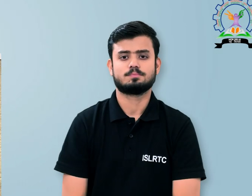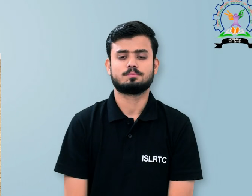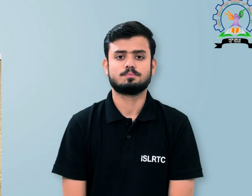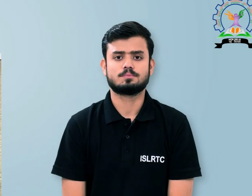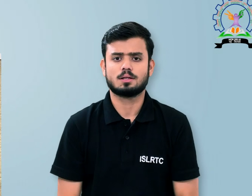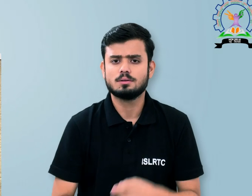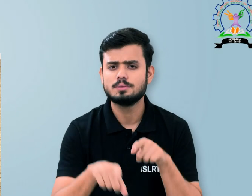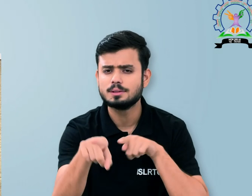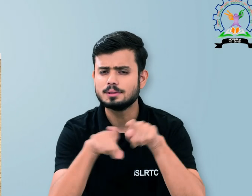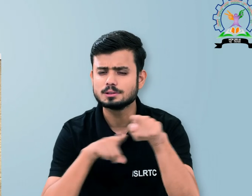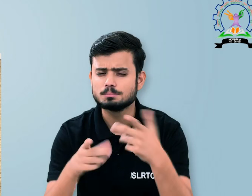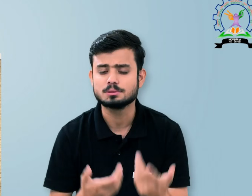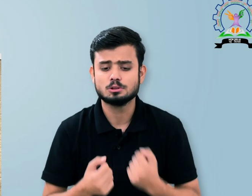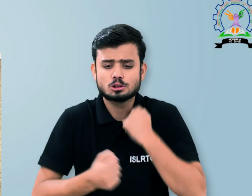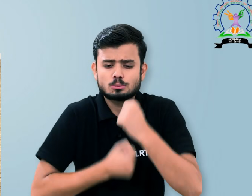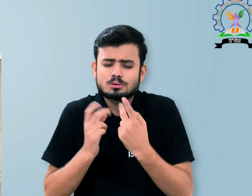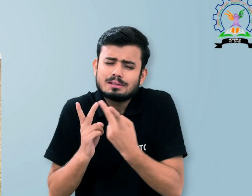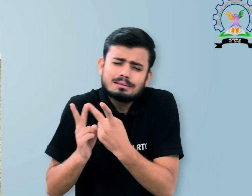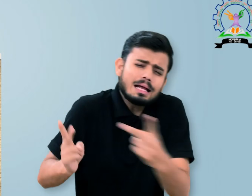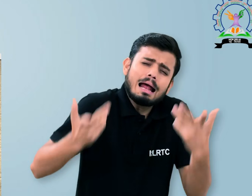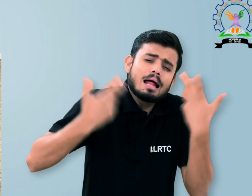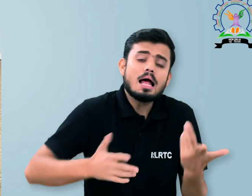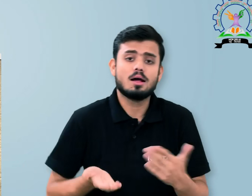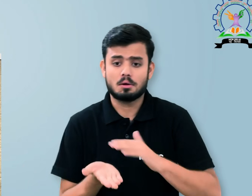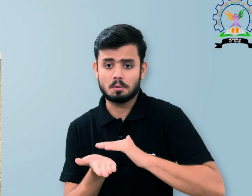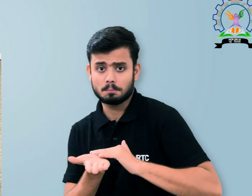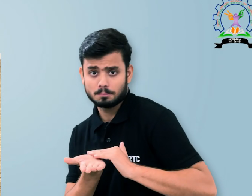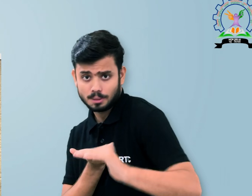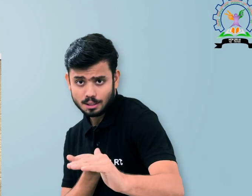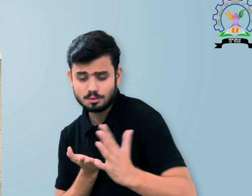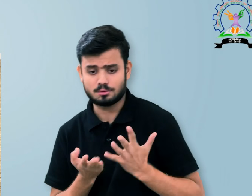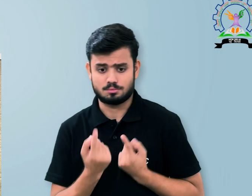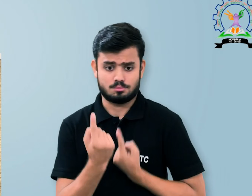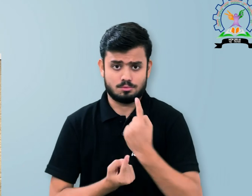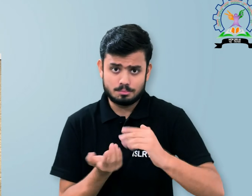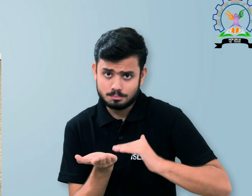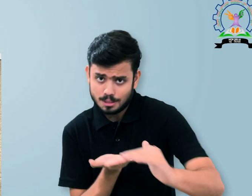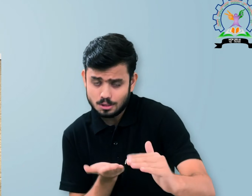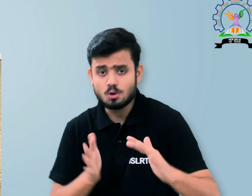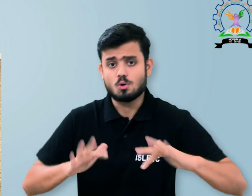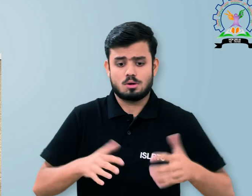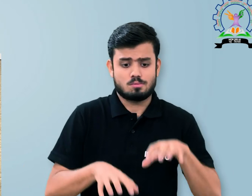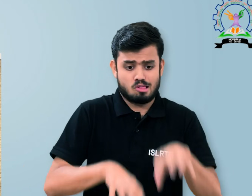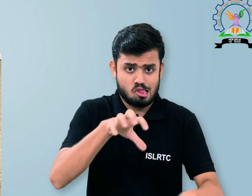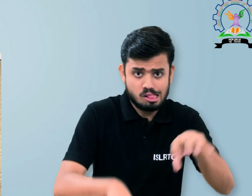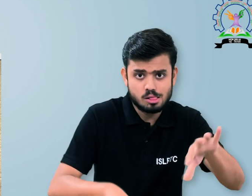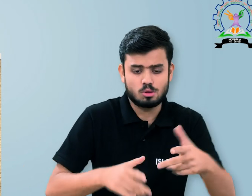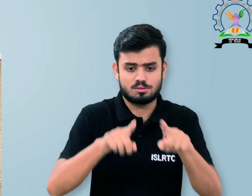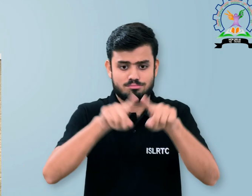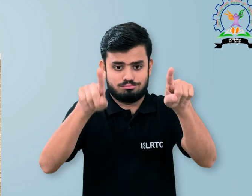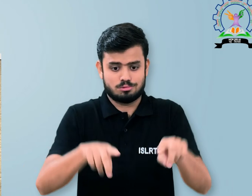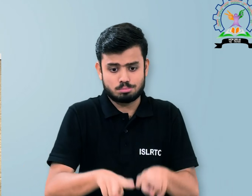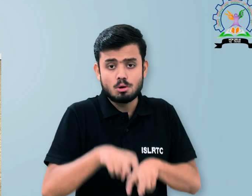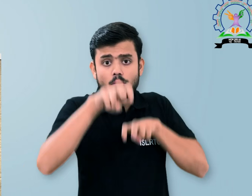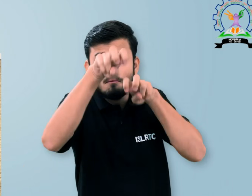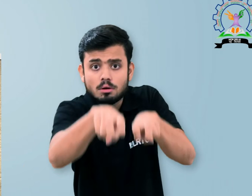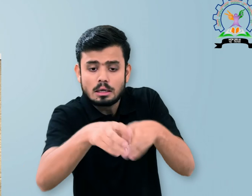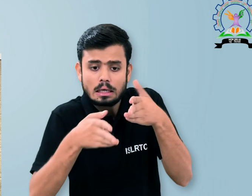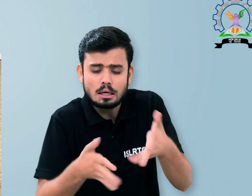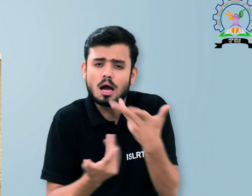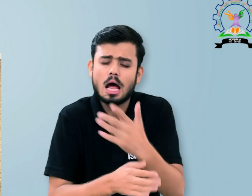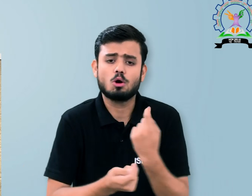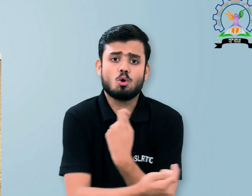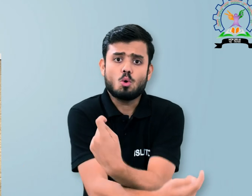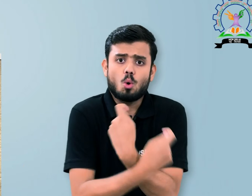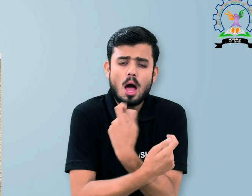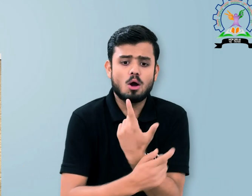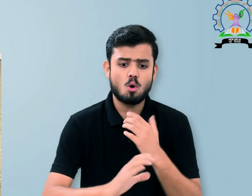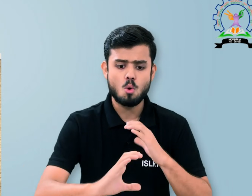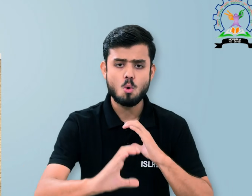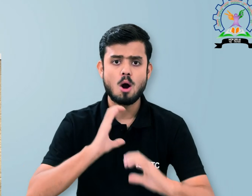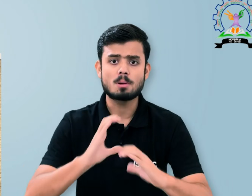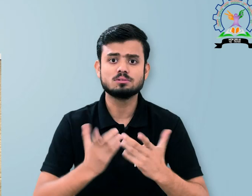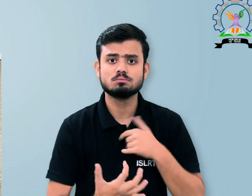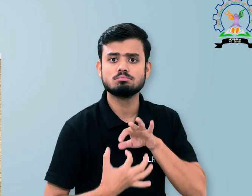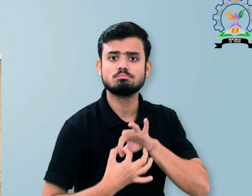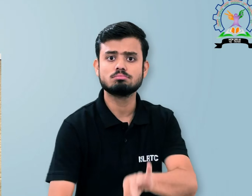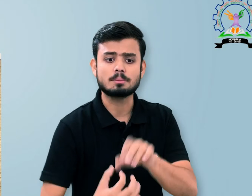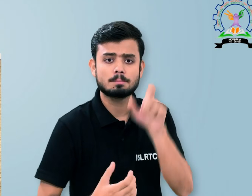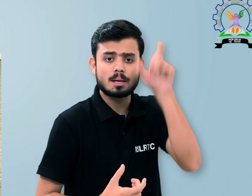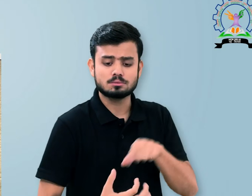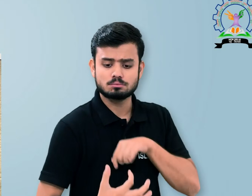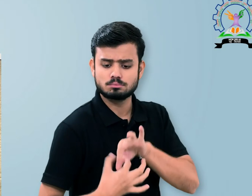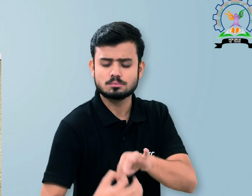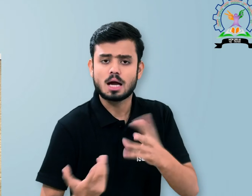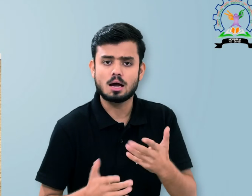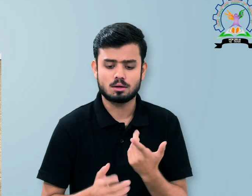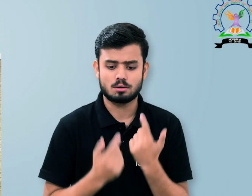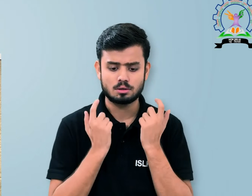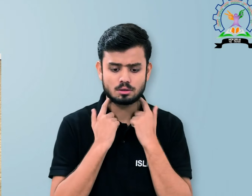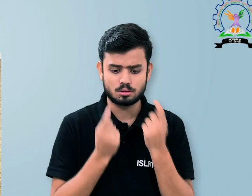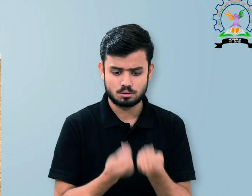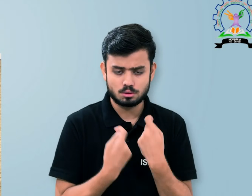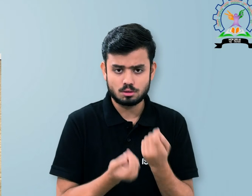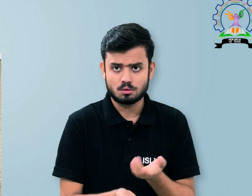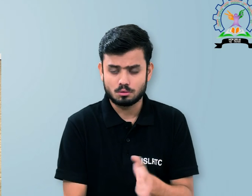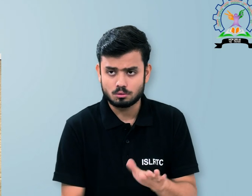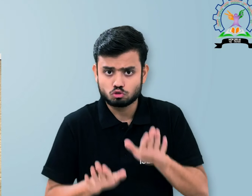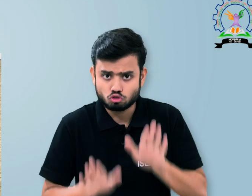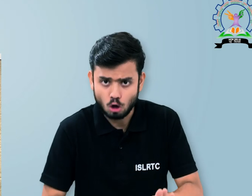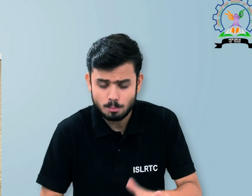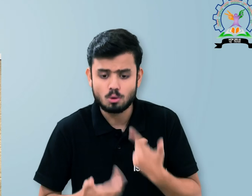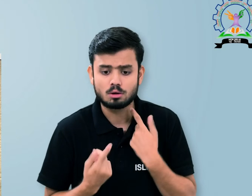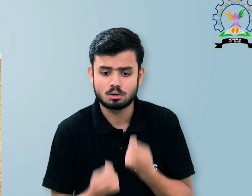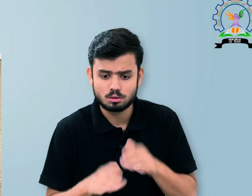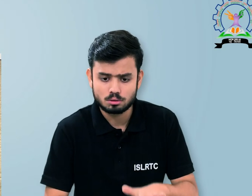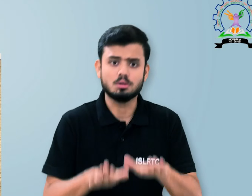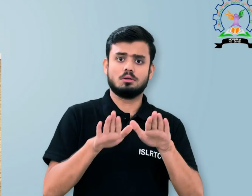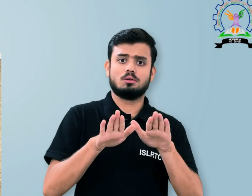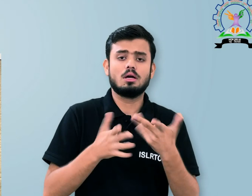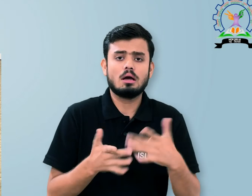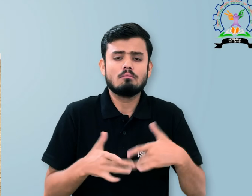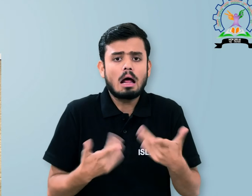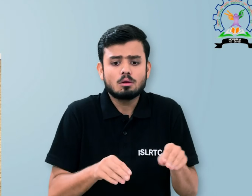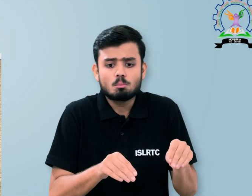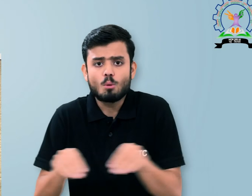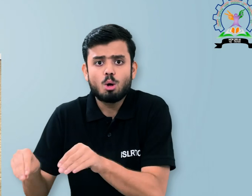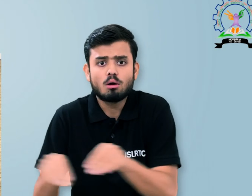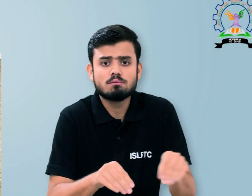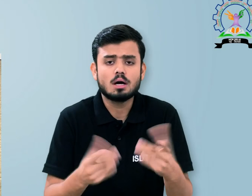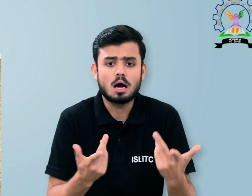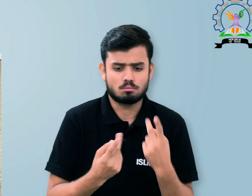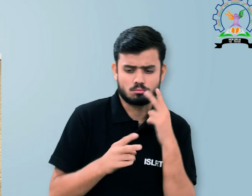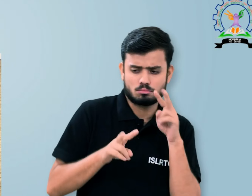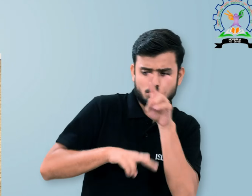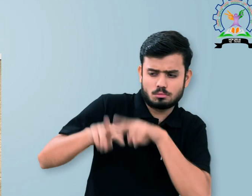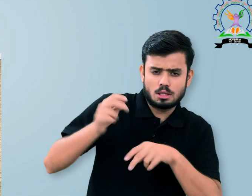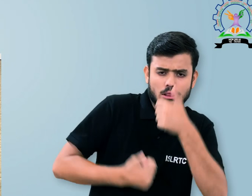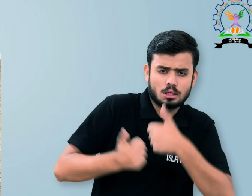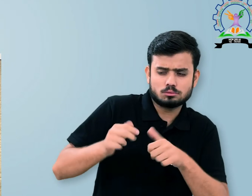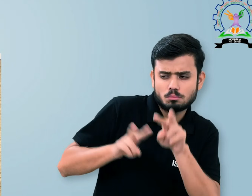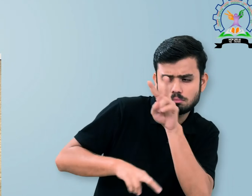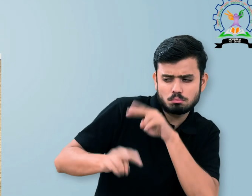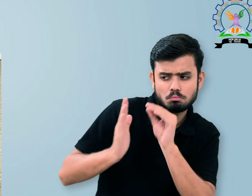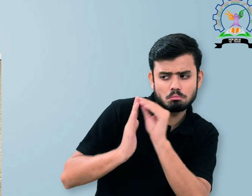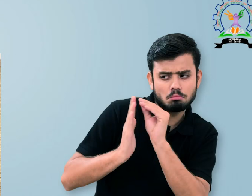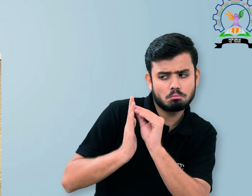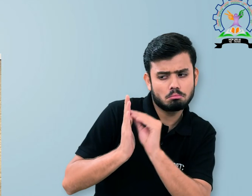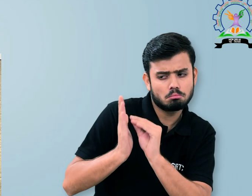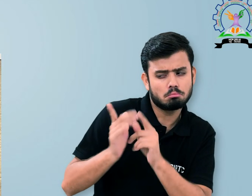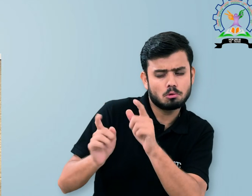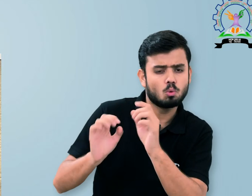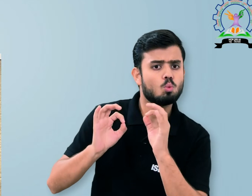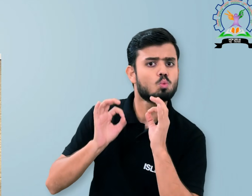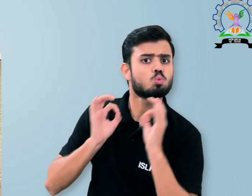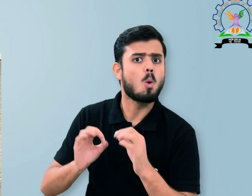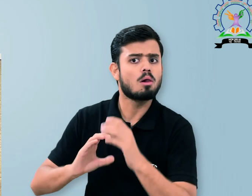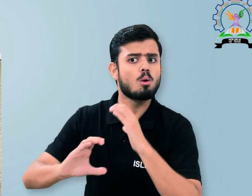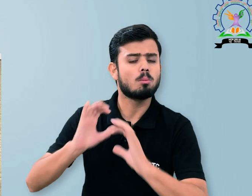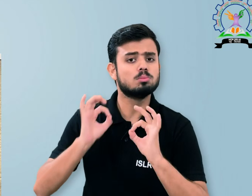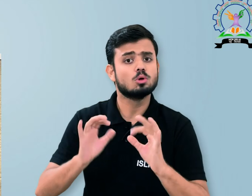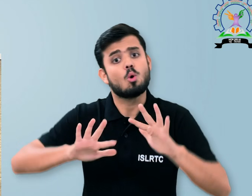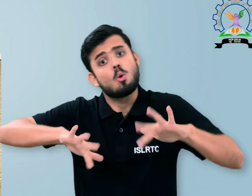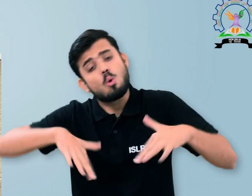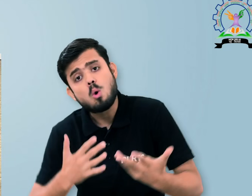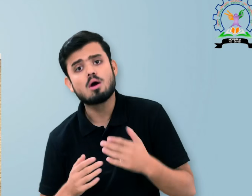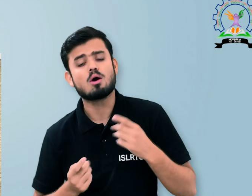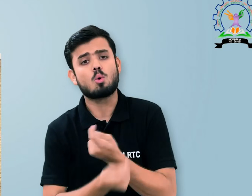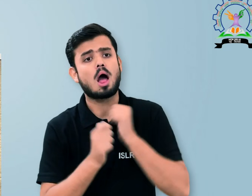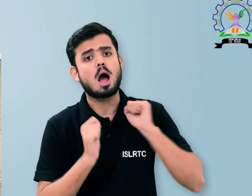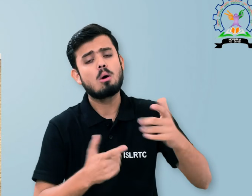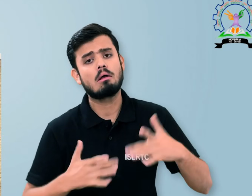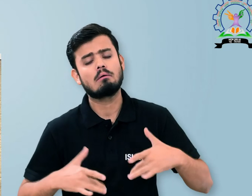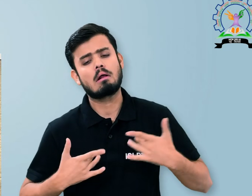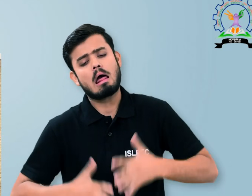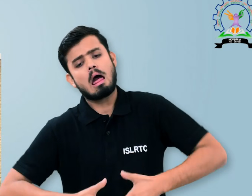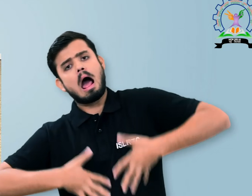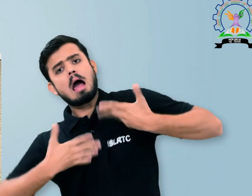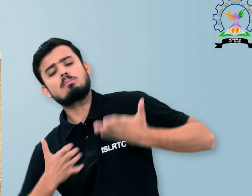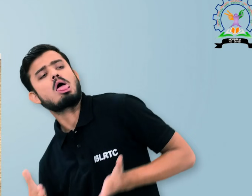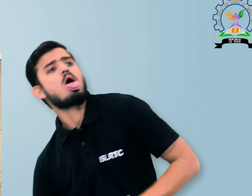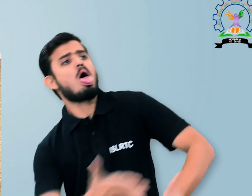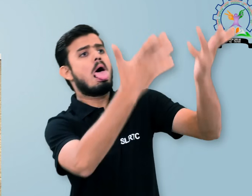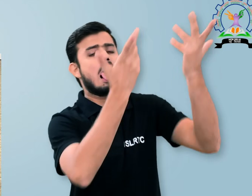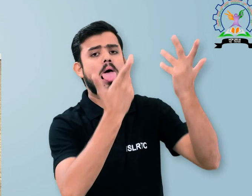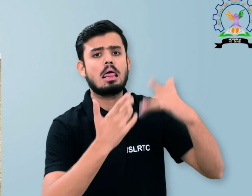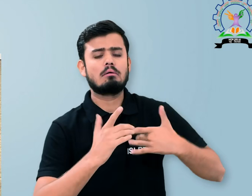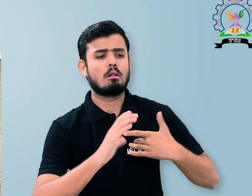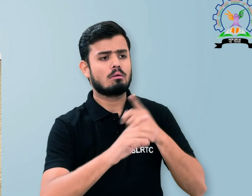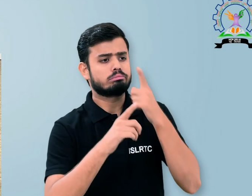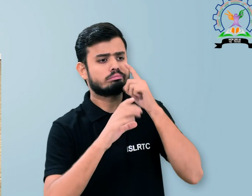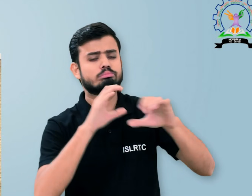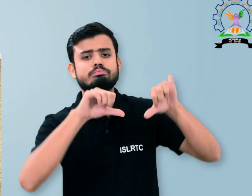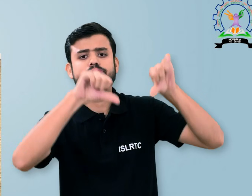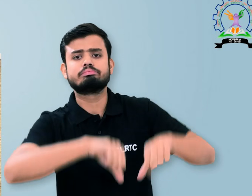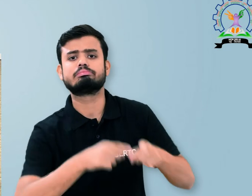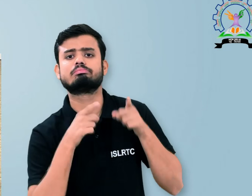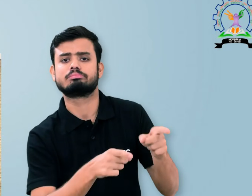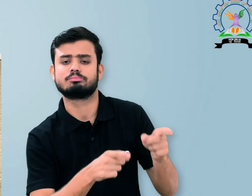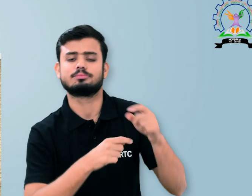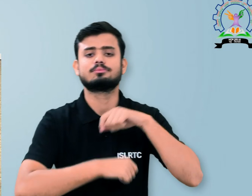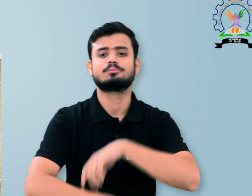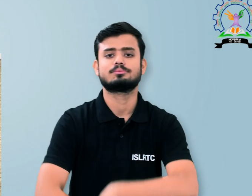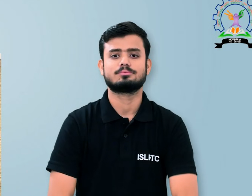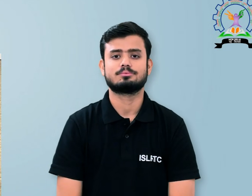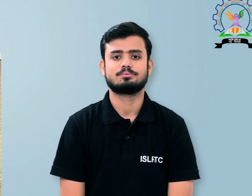This phase involves performing a series of predetermined movements in an arena, showcasing the horse’s obedience, flexibility, and harmony with the rider.